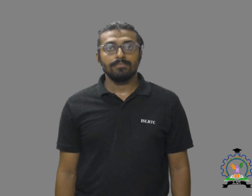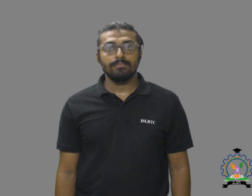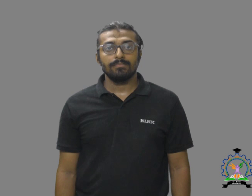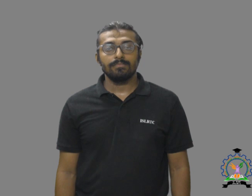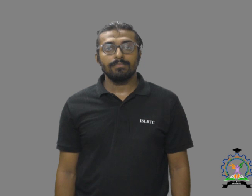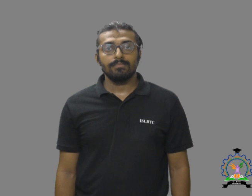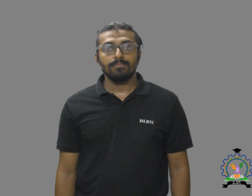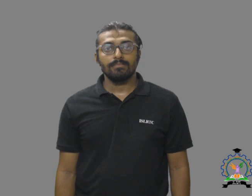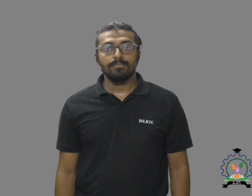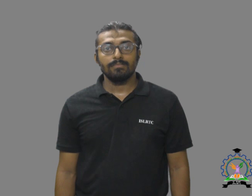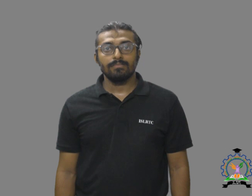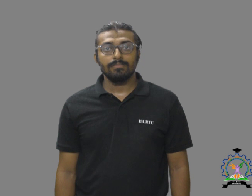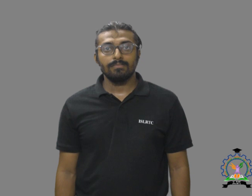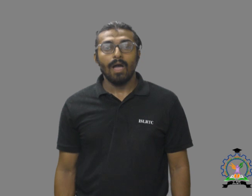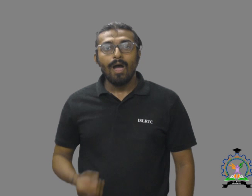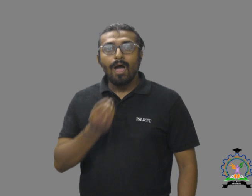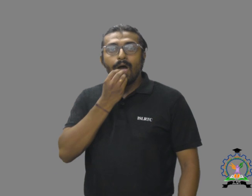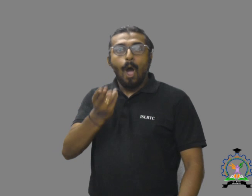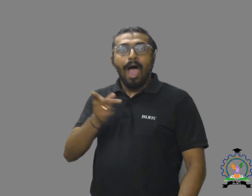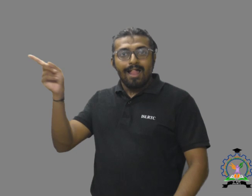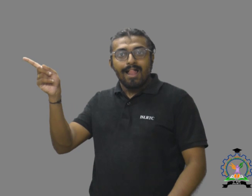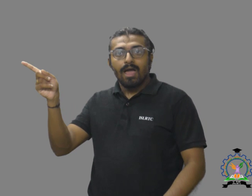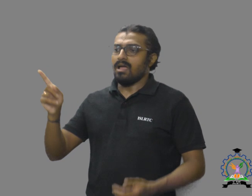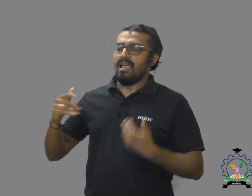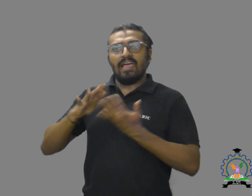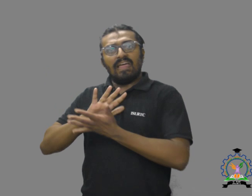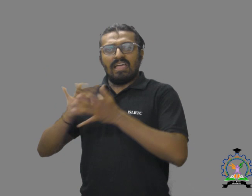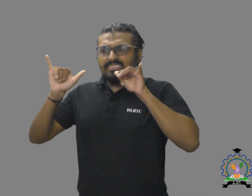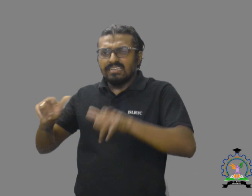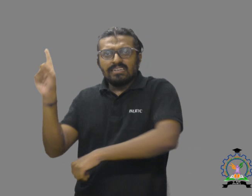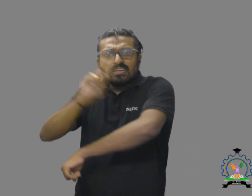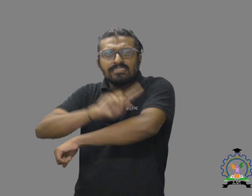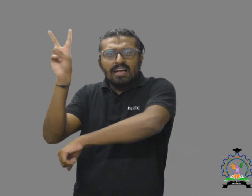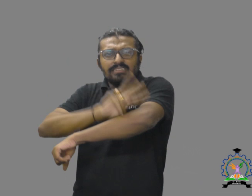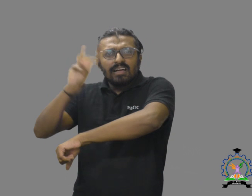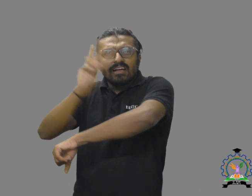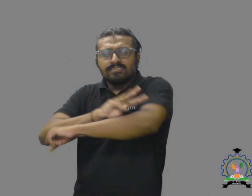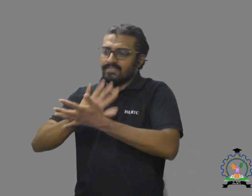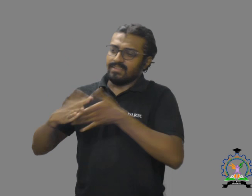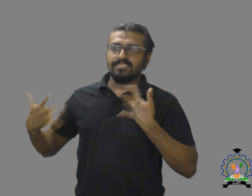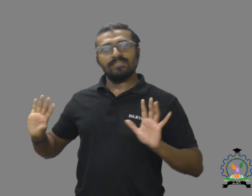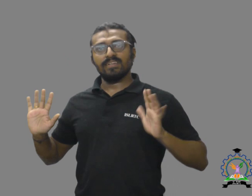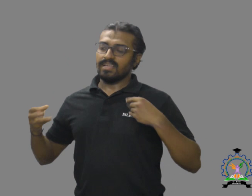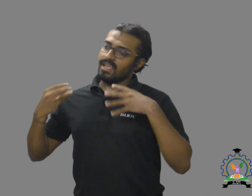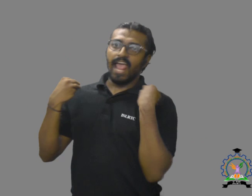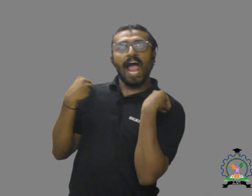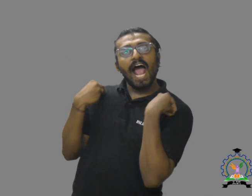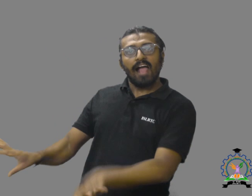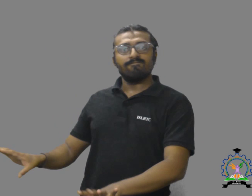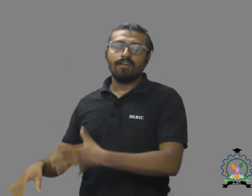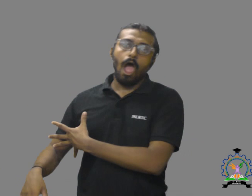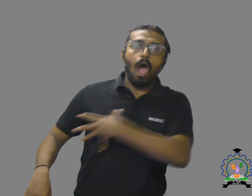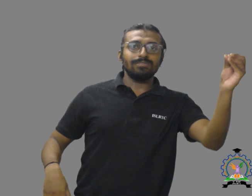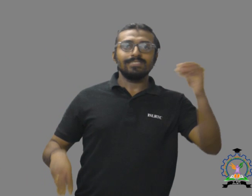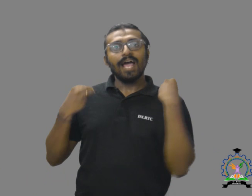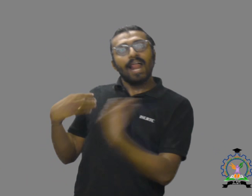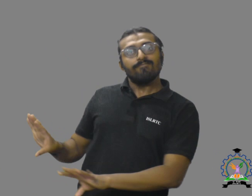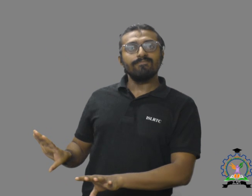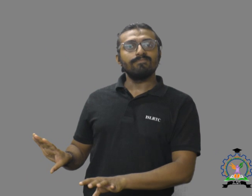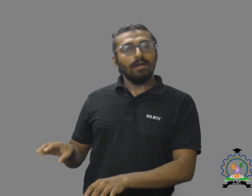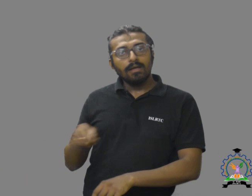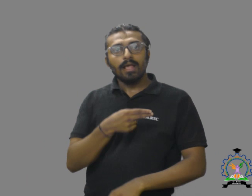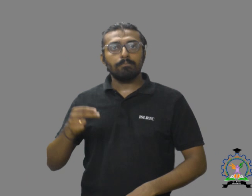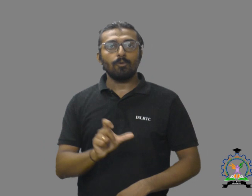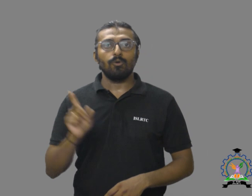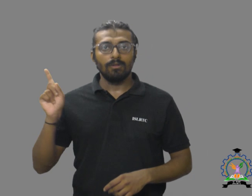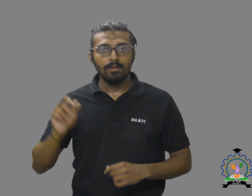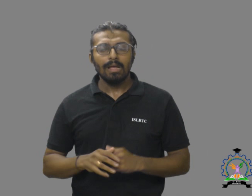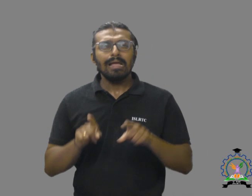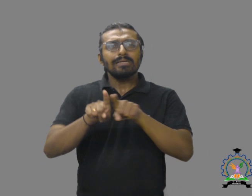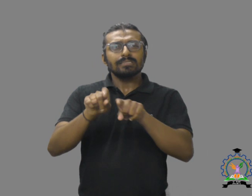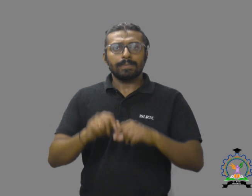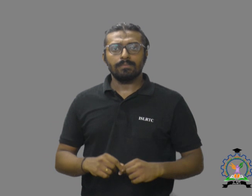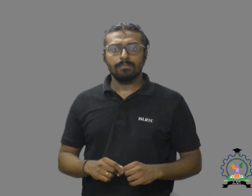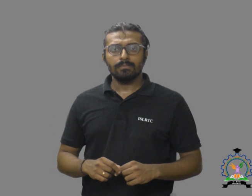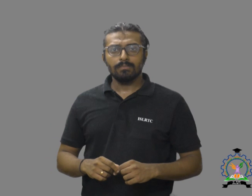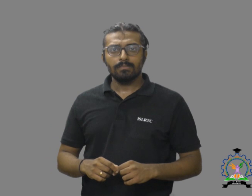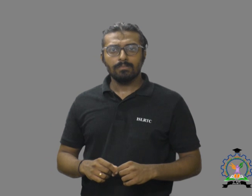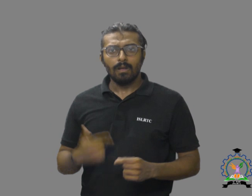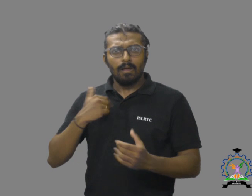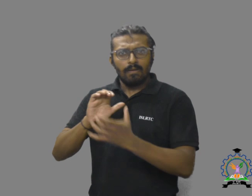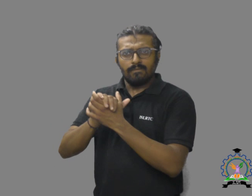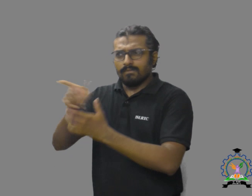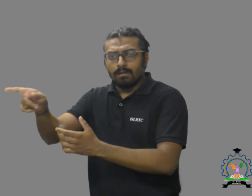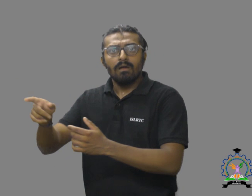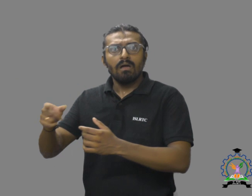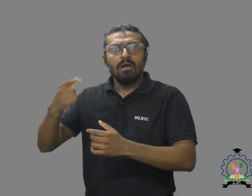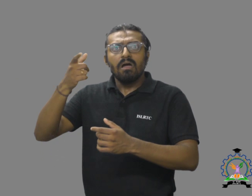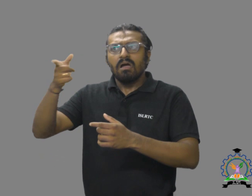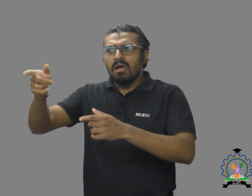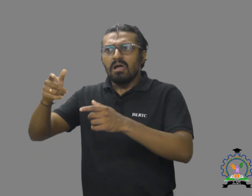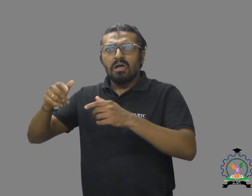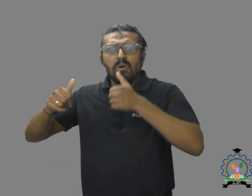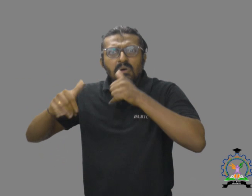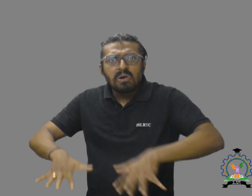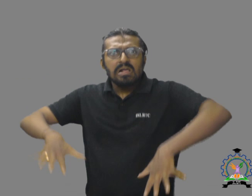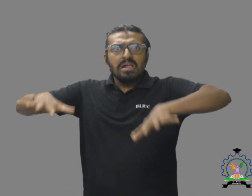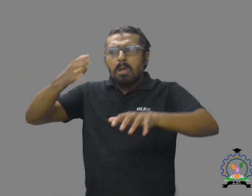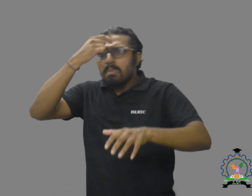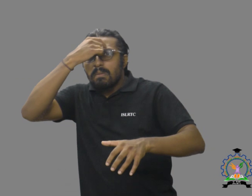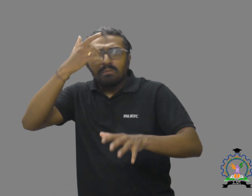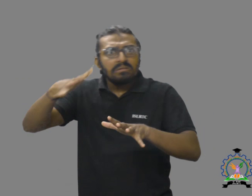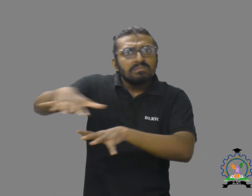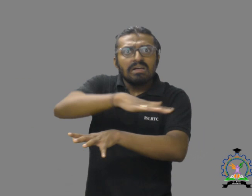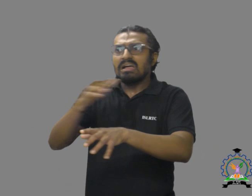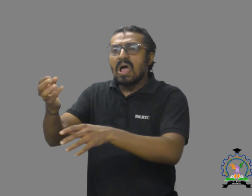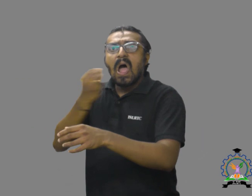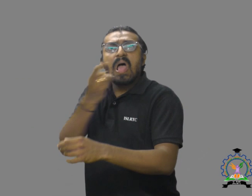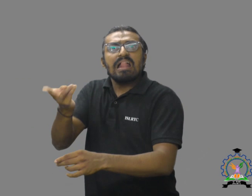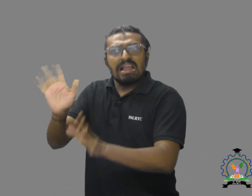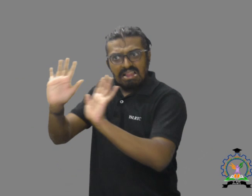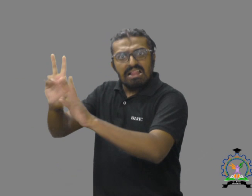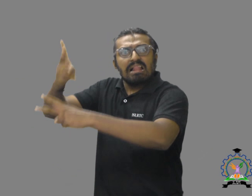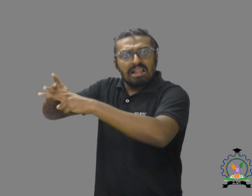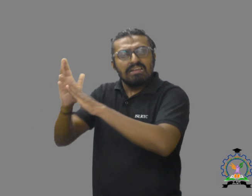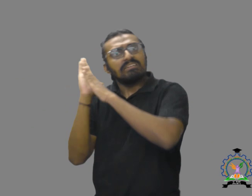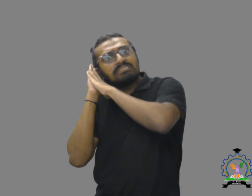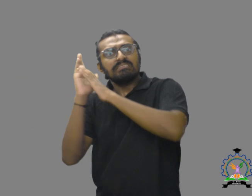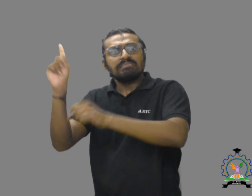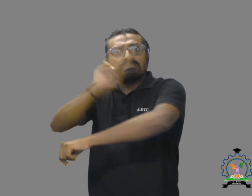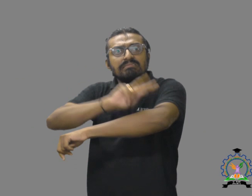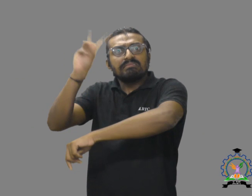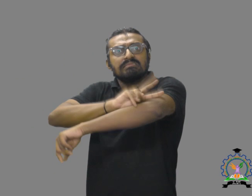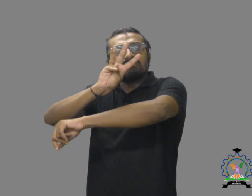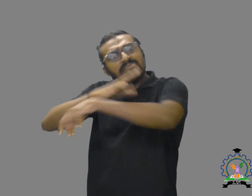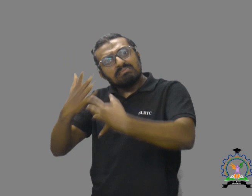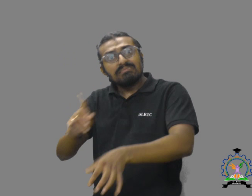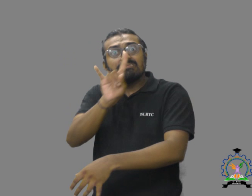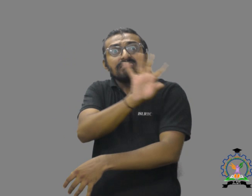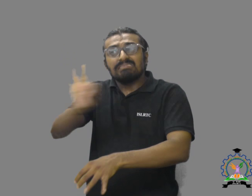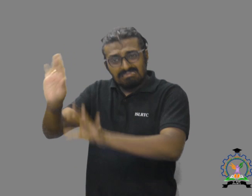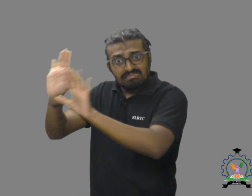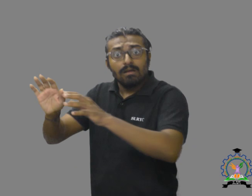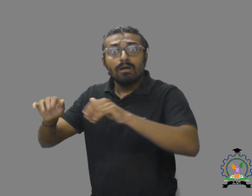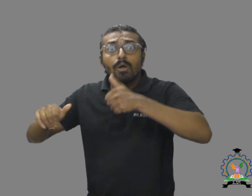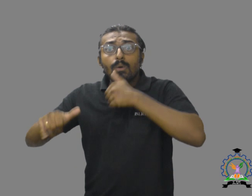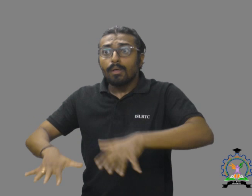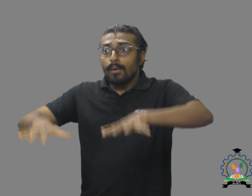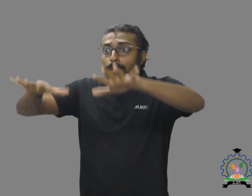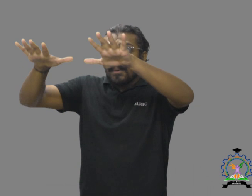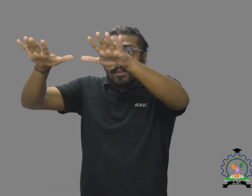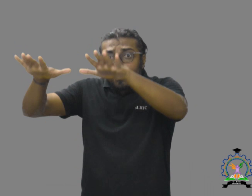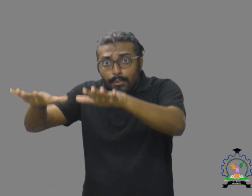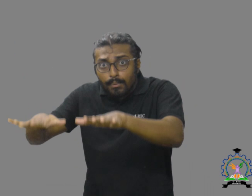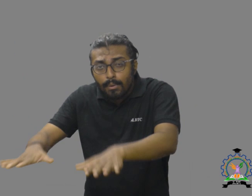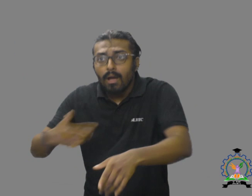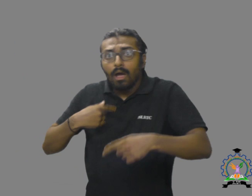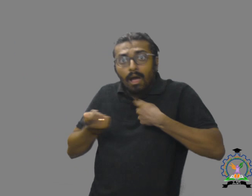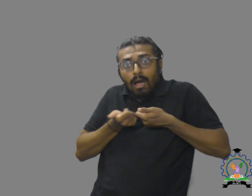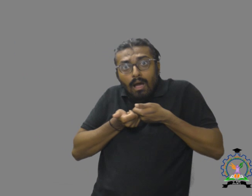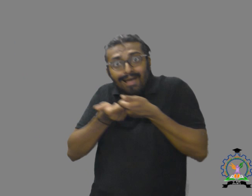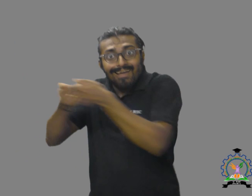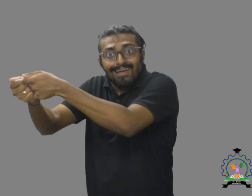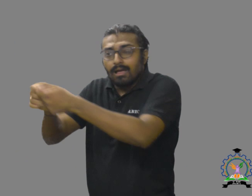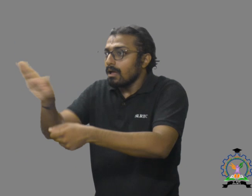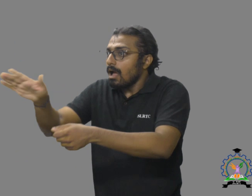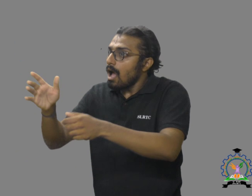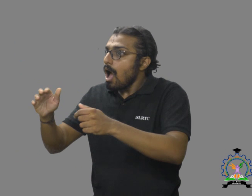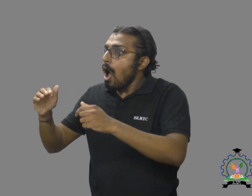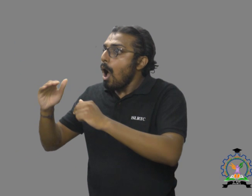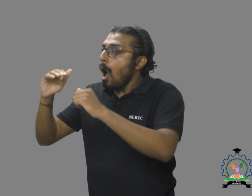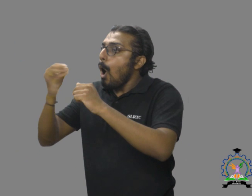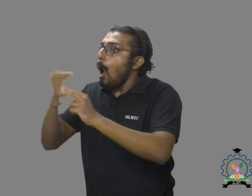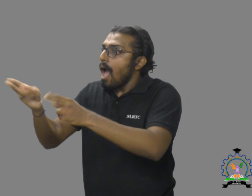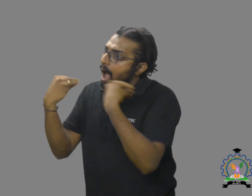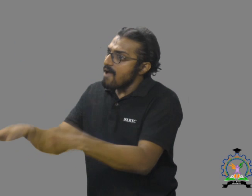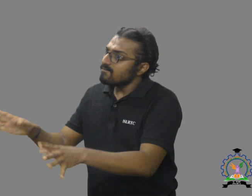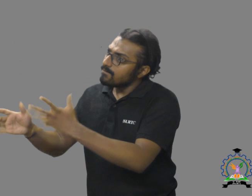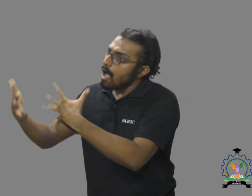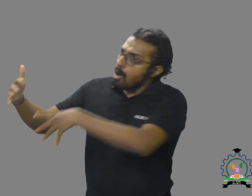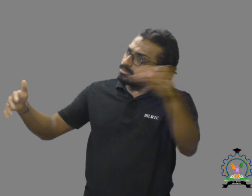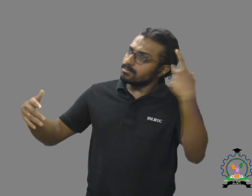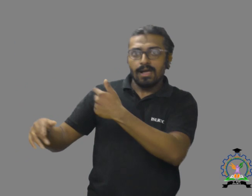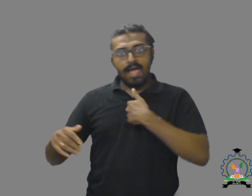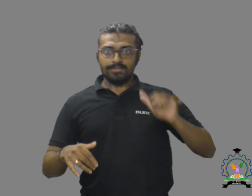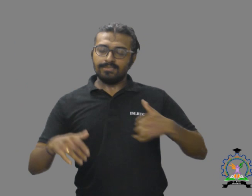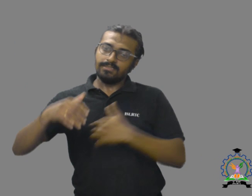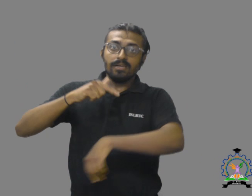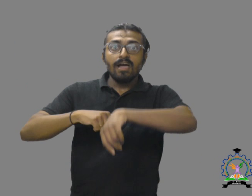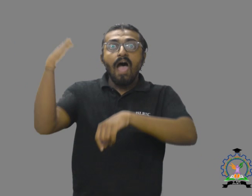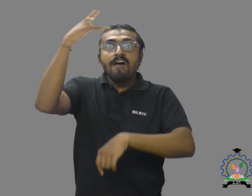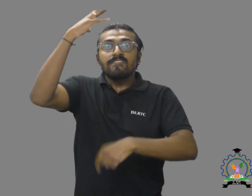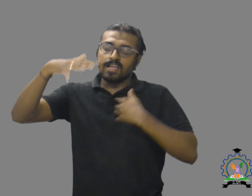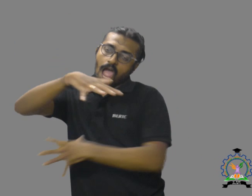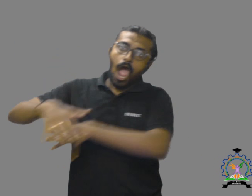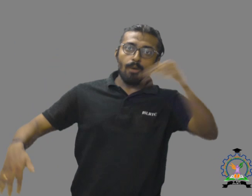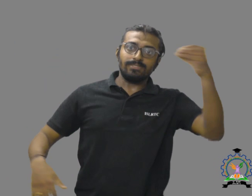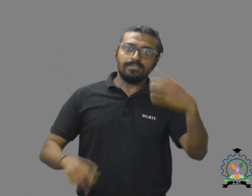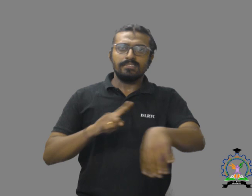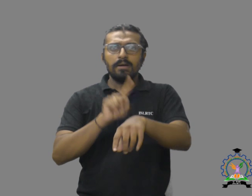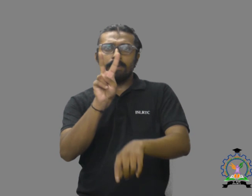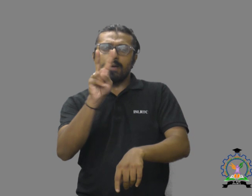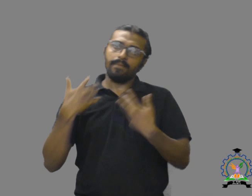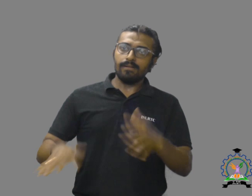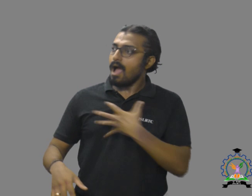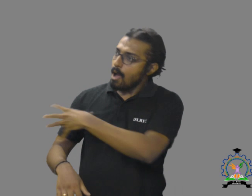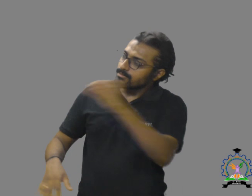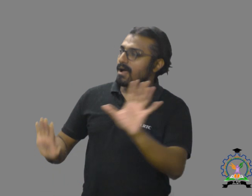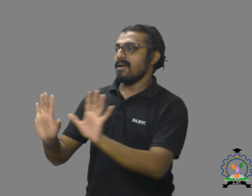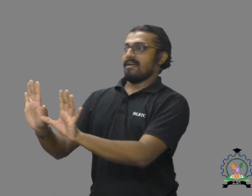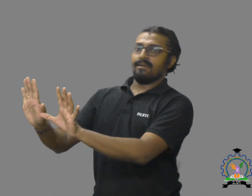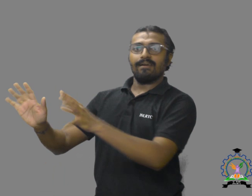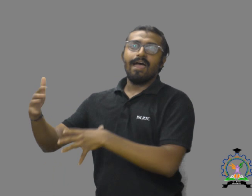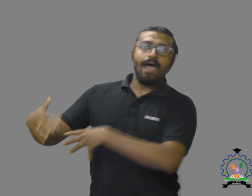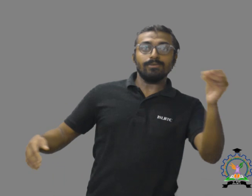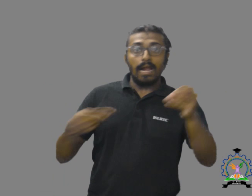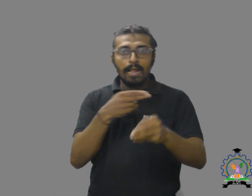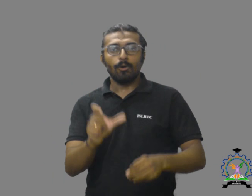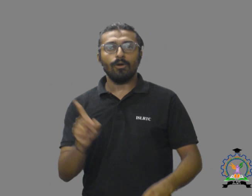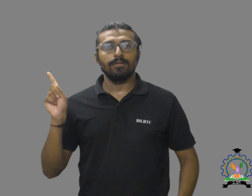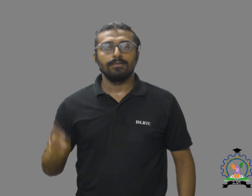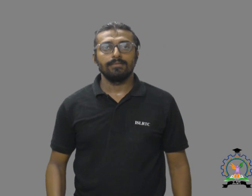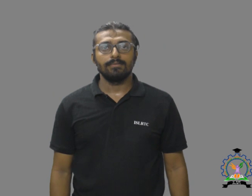Check out